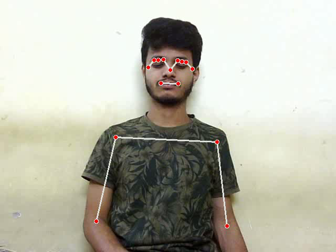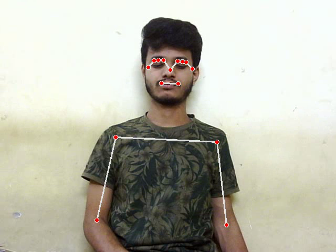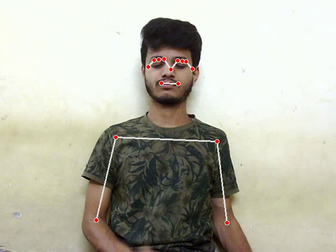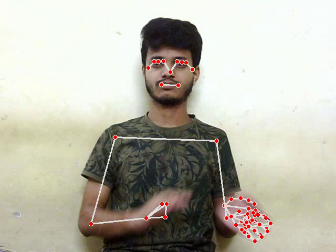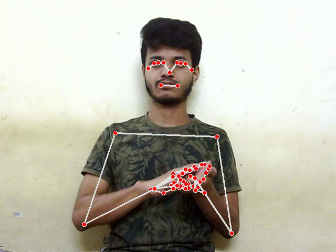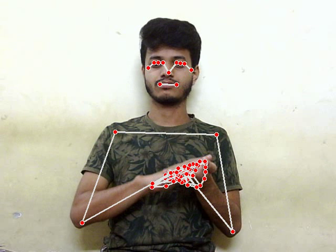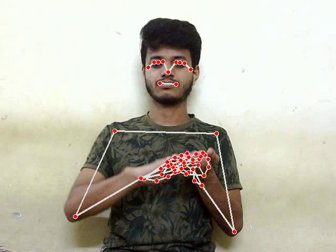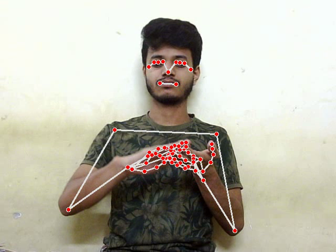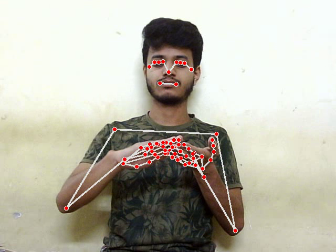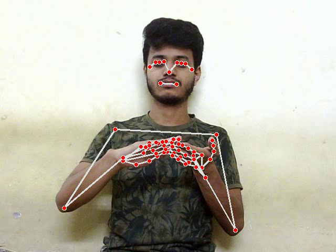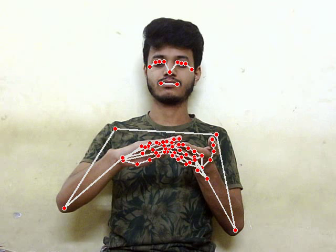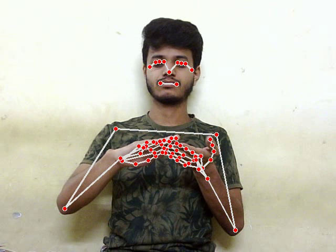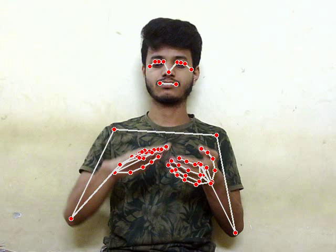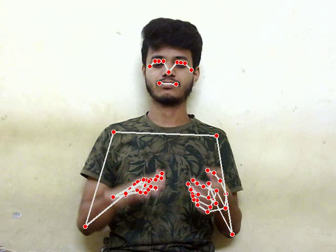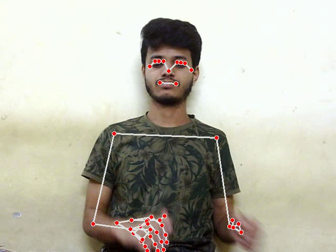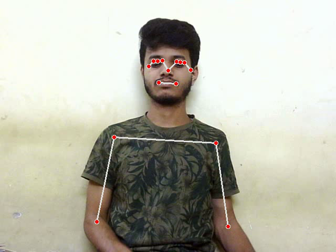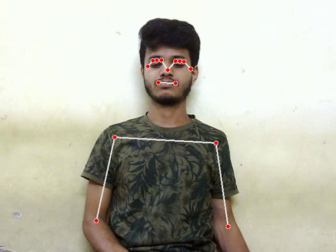nice